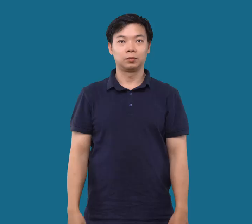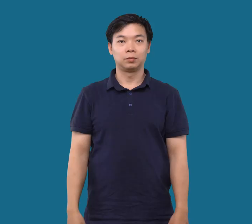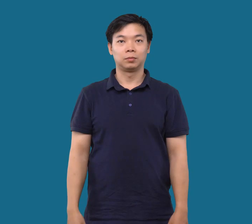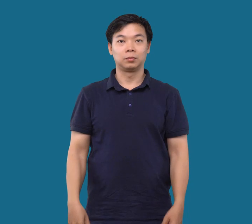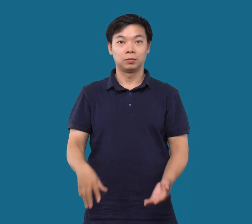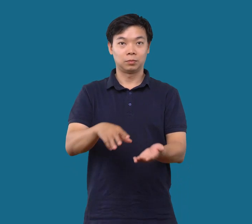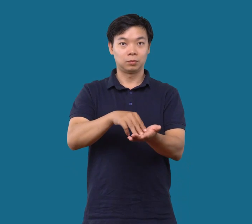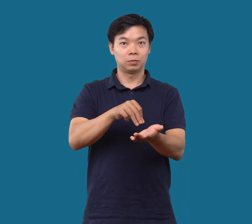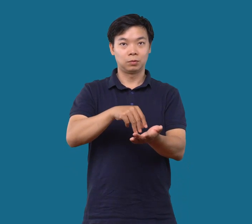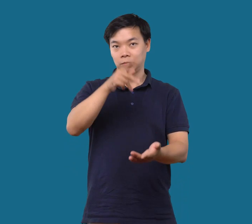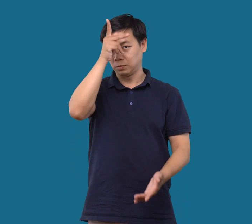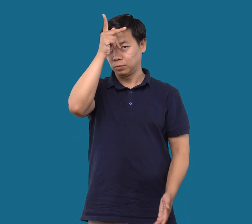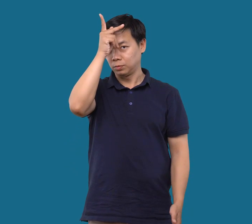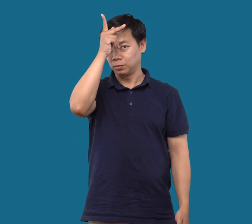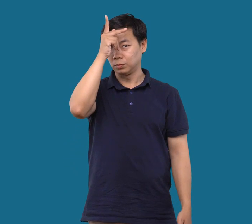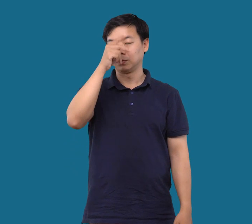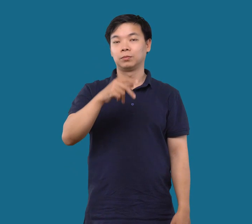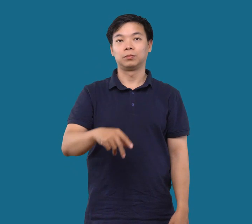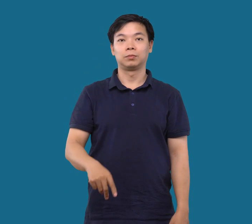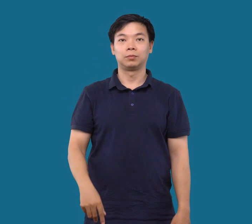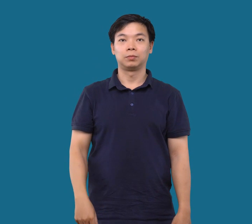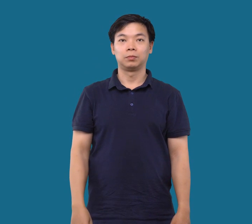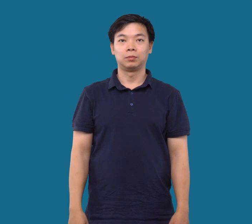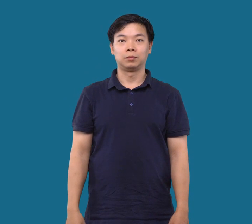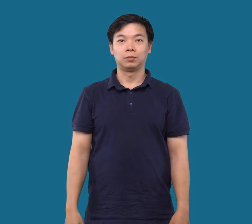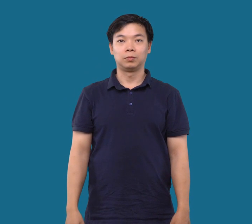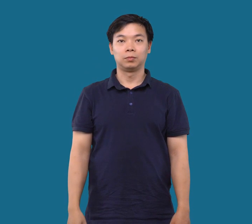môn Khoa học